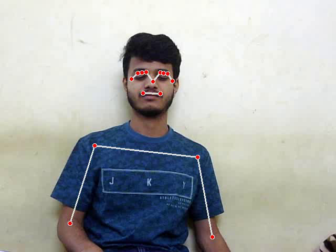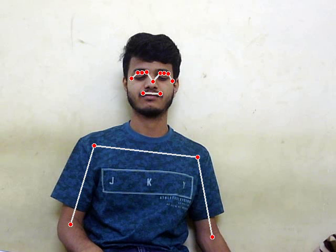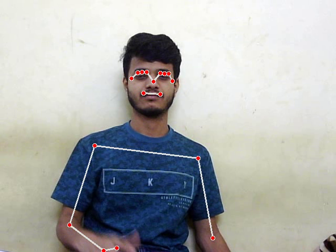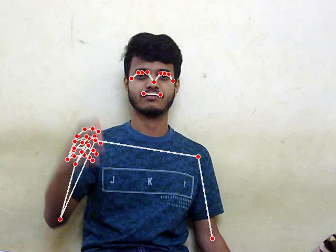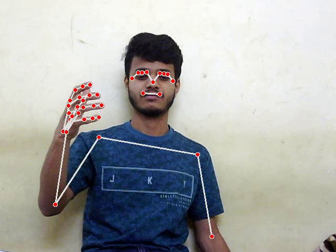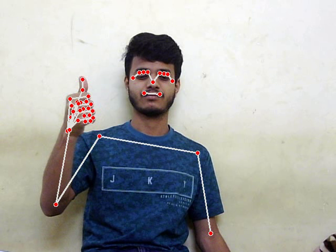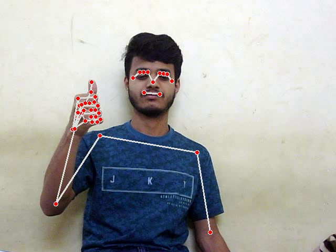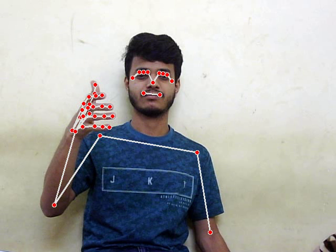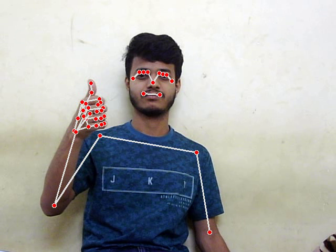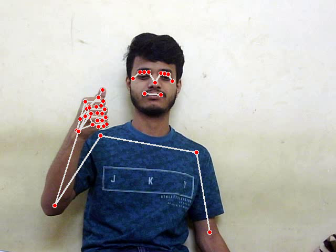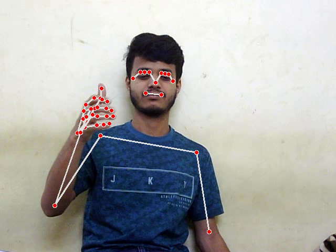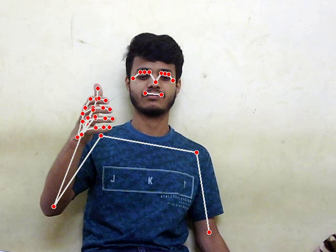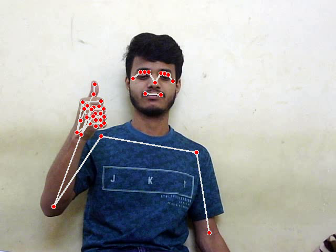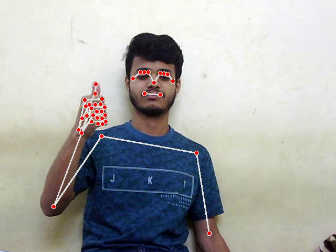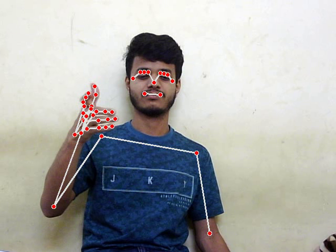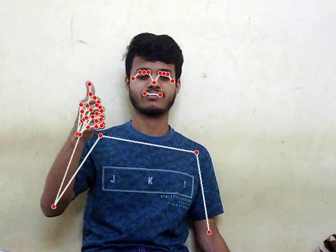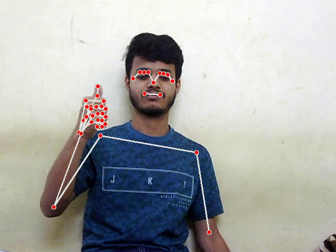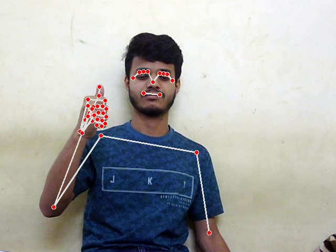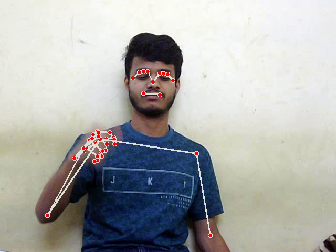milk